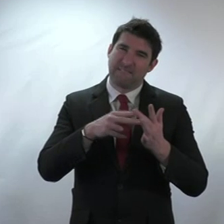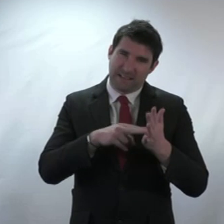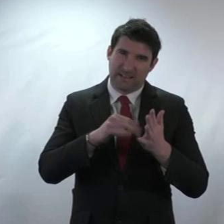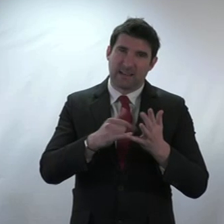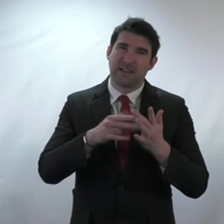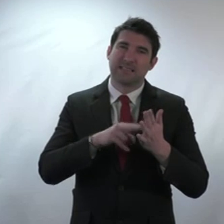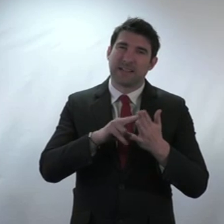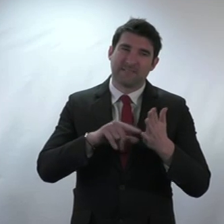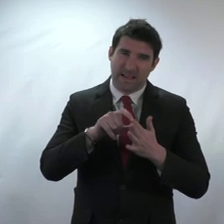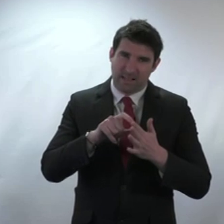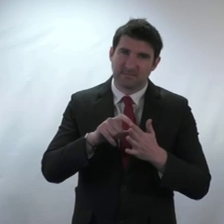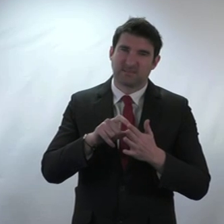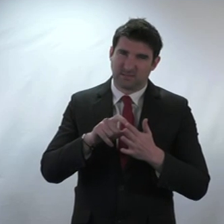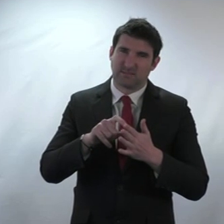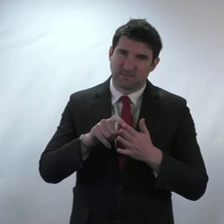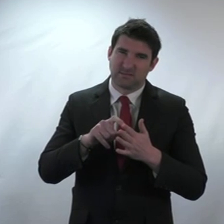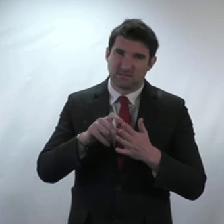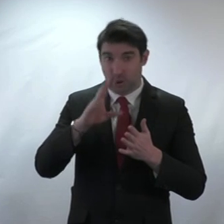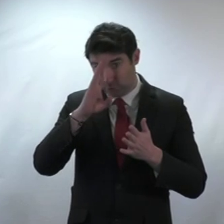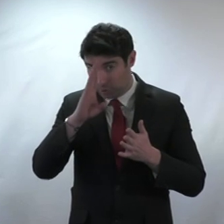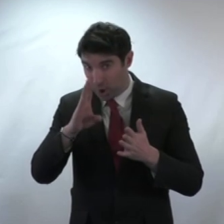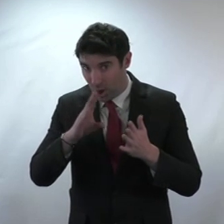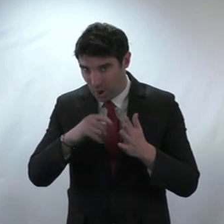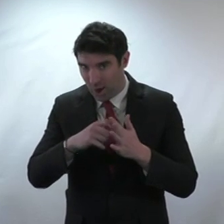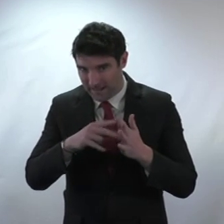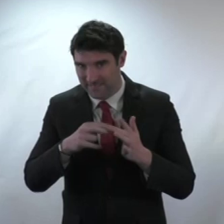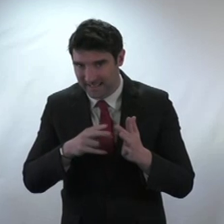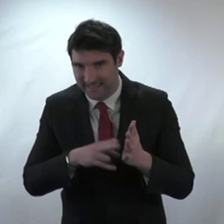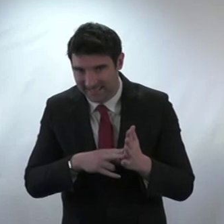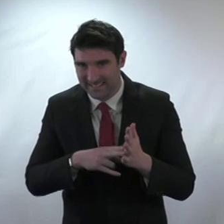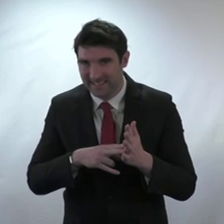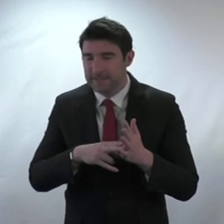For what Sir Kevin—thank you, Mr Speaker—and Leeds Rhinos have done.